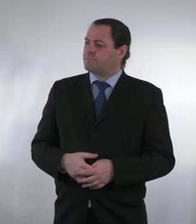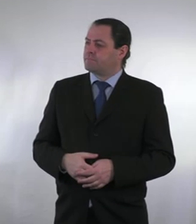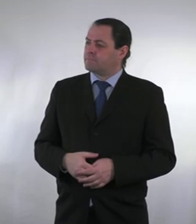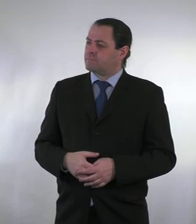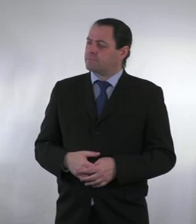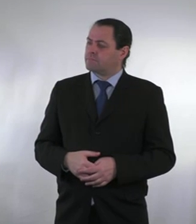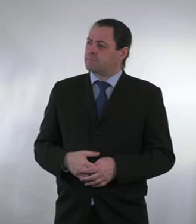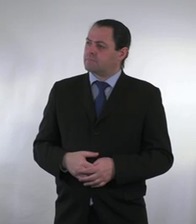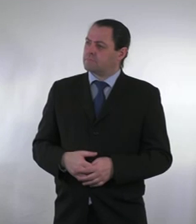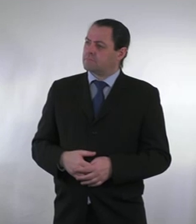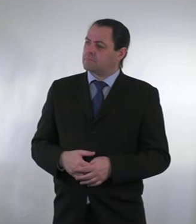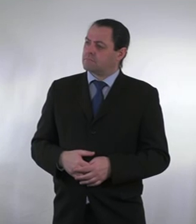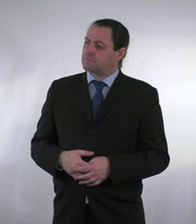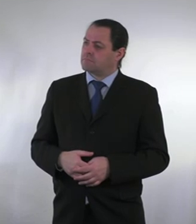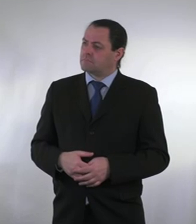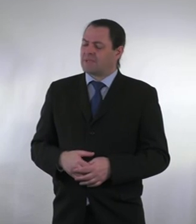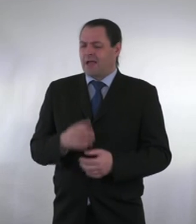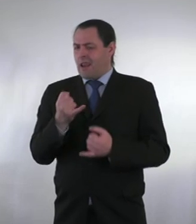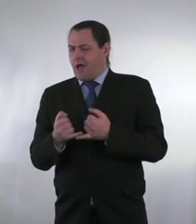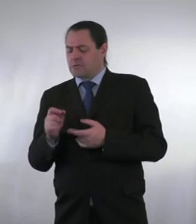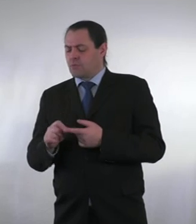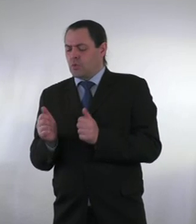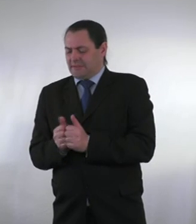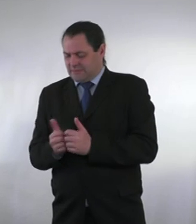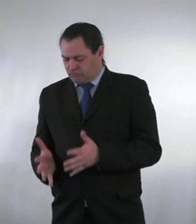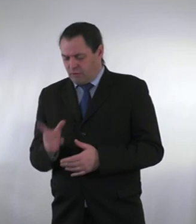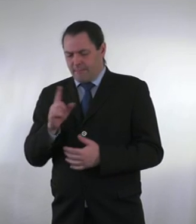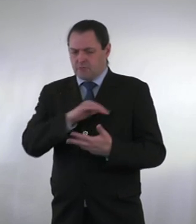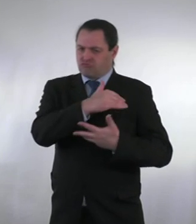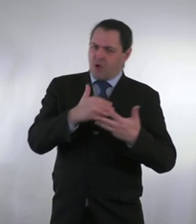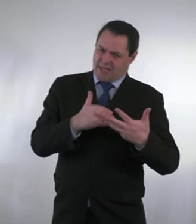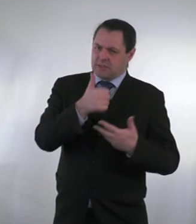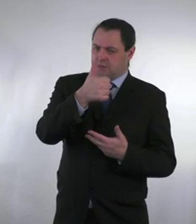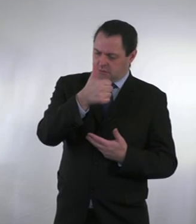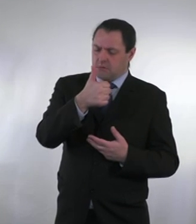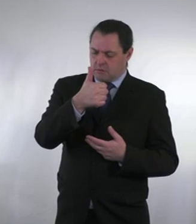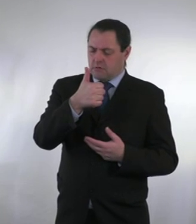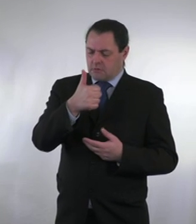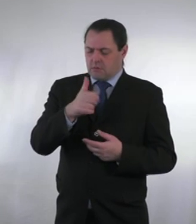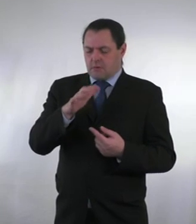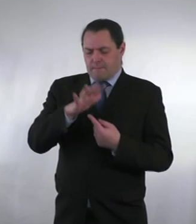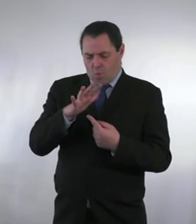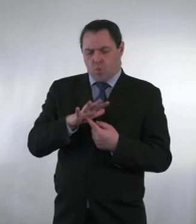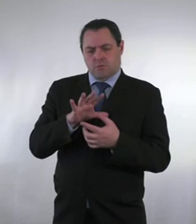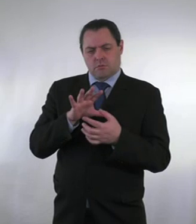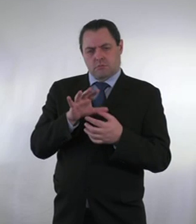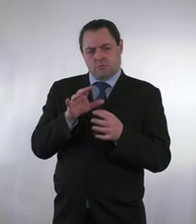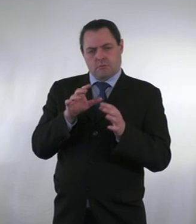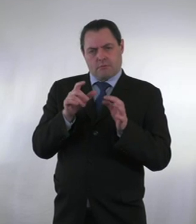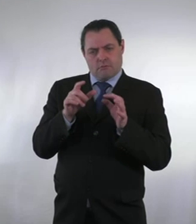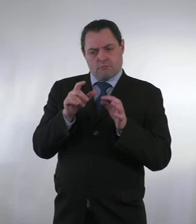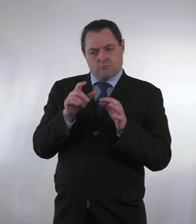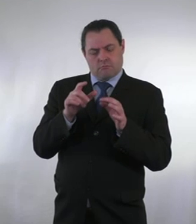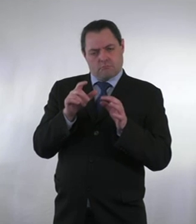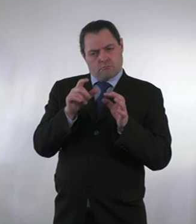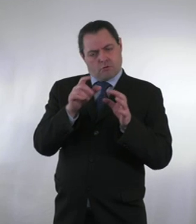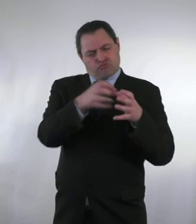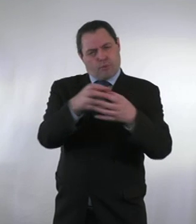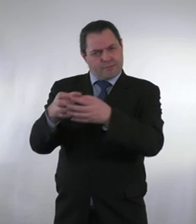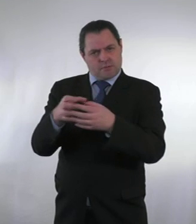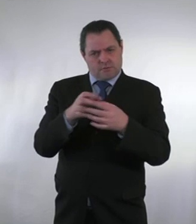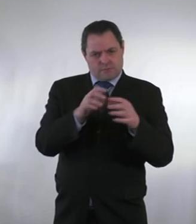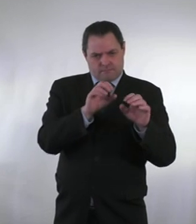I do not agree with the honourable Member’s last point, but she makes a very important point about the need to reach hard-to-reach groups in society.